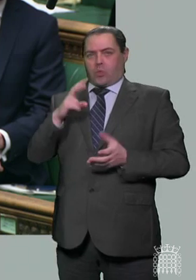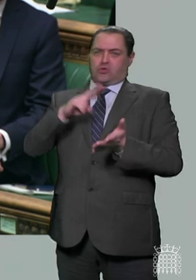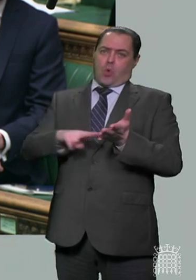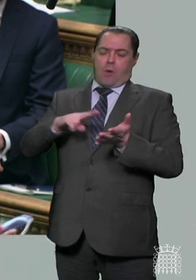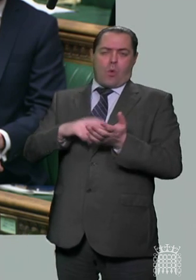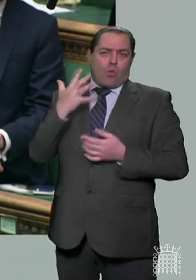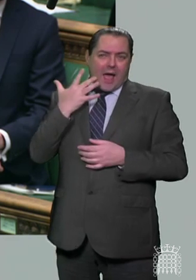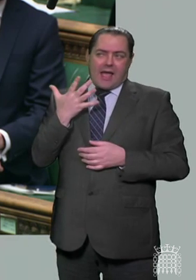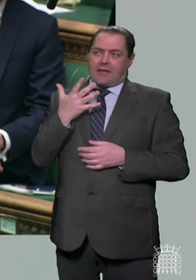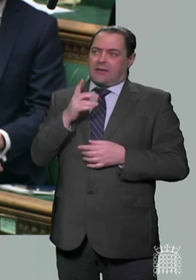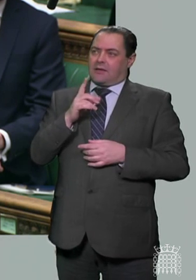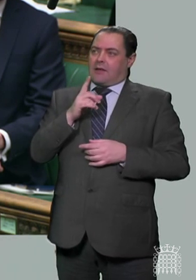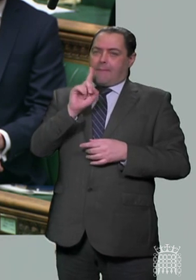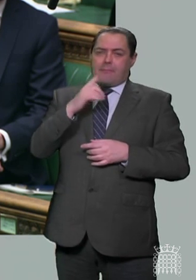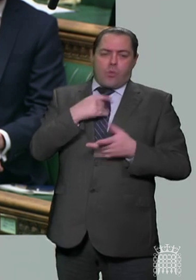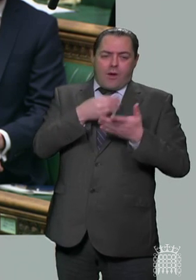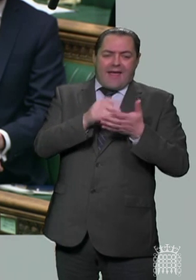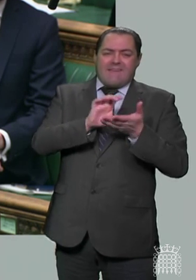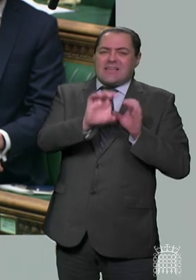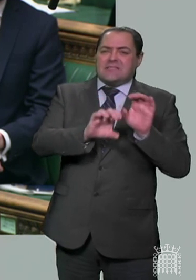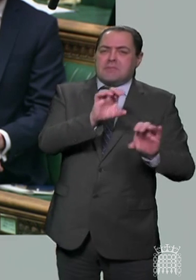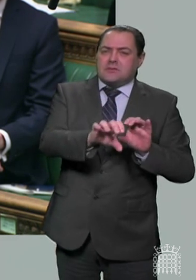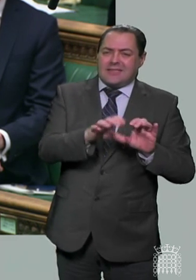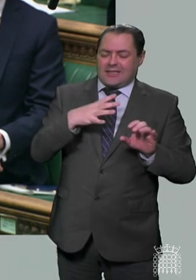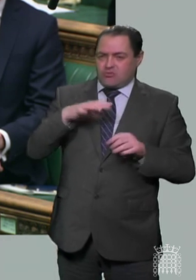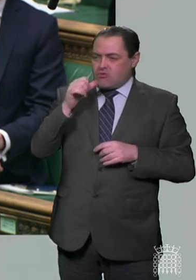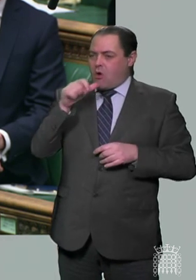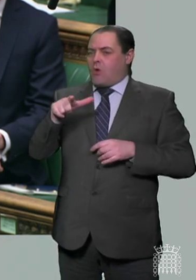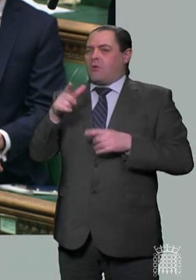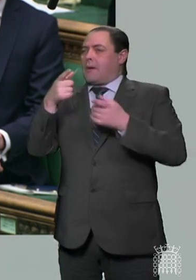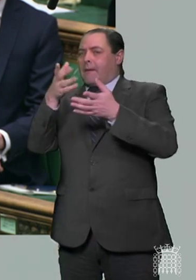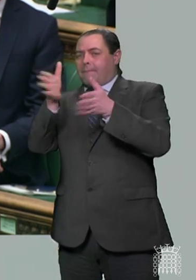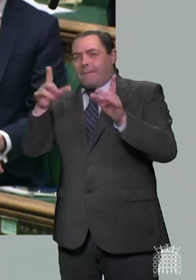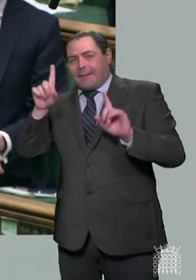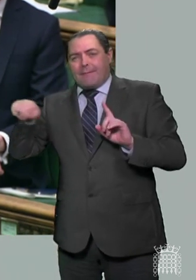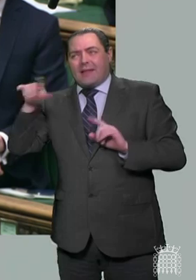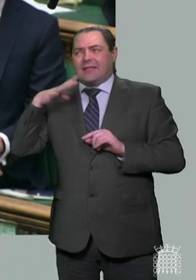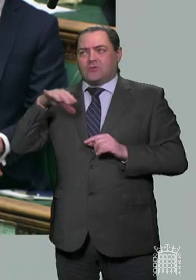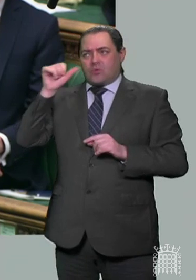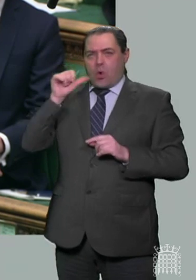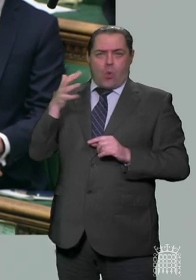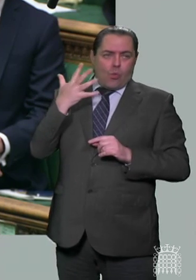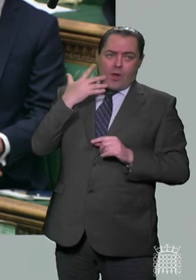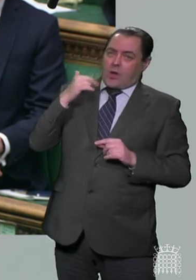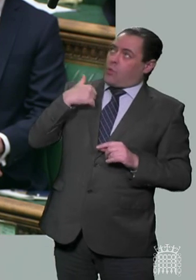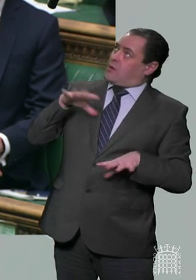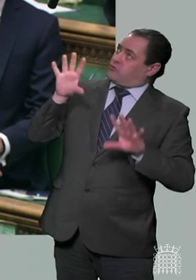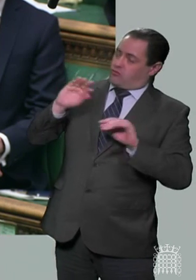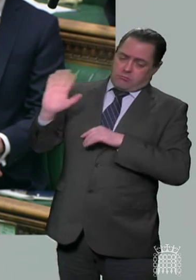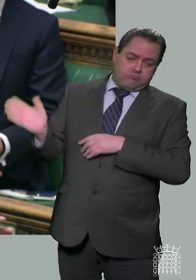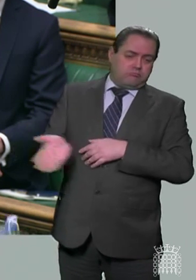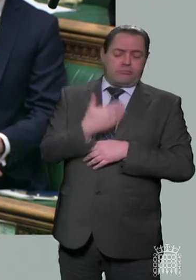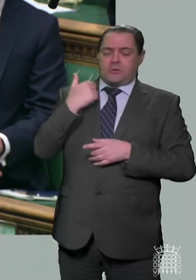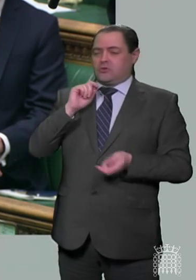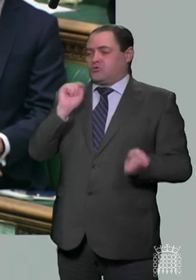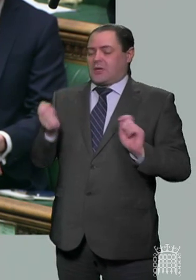Investors need to know, the wider public needs to know, and every business person in the country needs to know when the sword of Damocles of further restrictions will not be hanging over them.